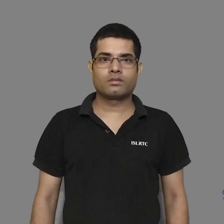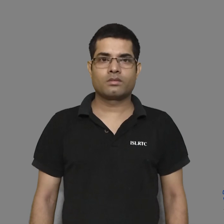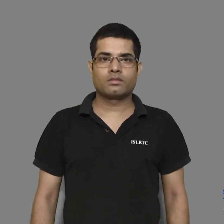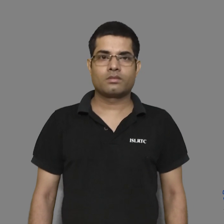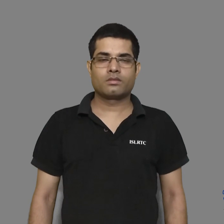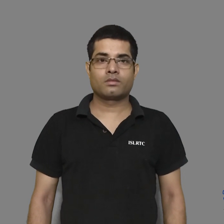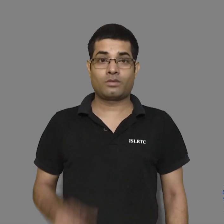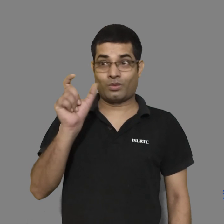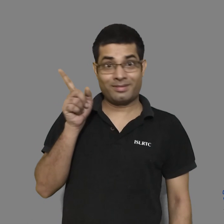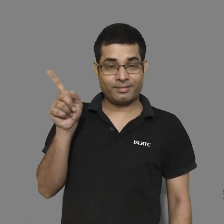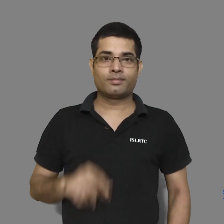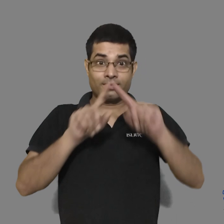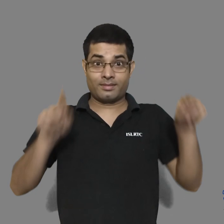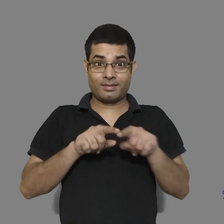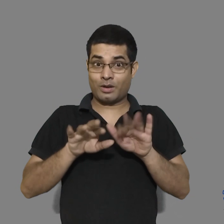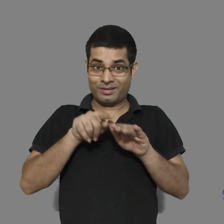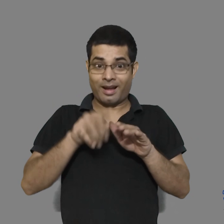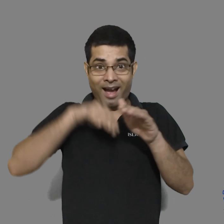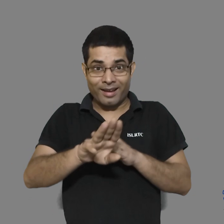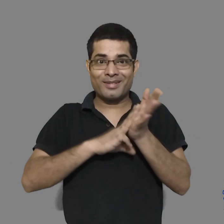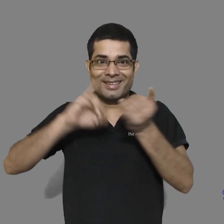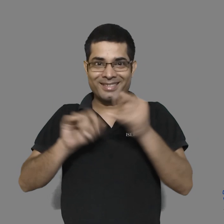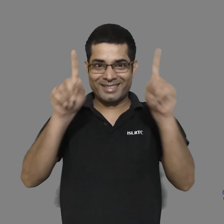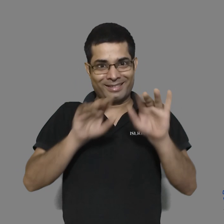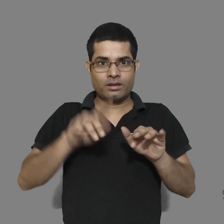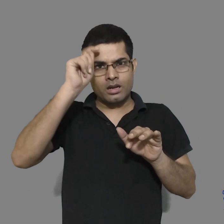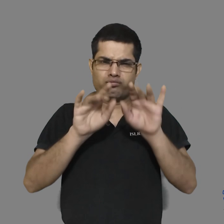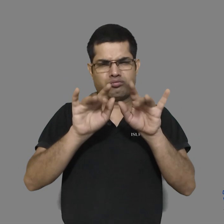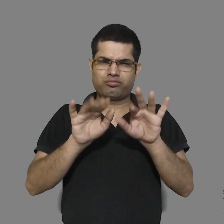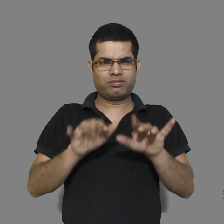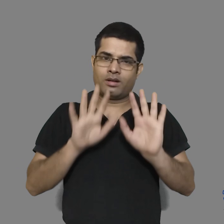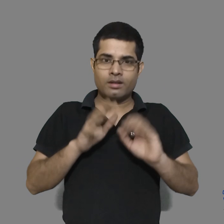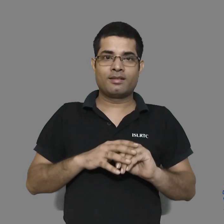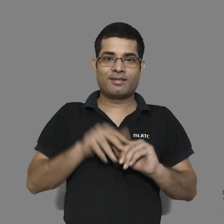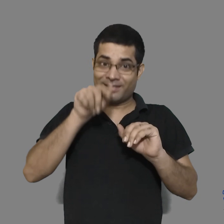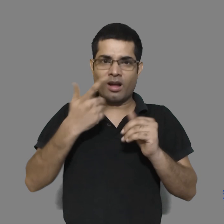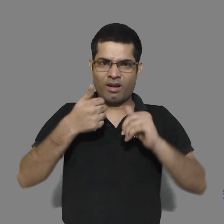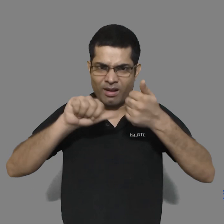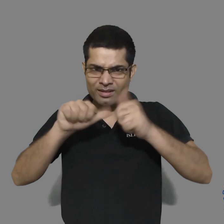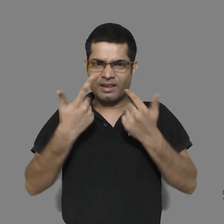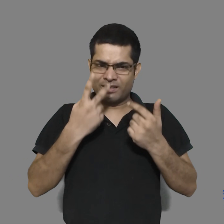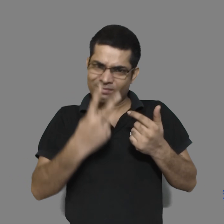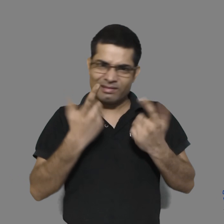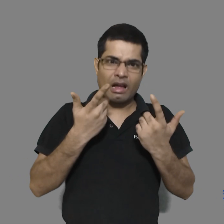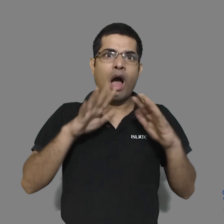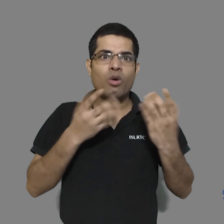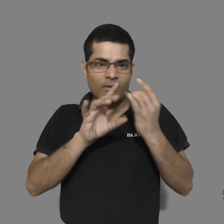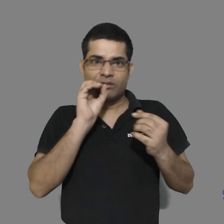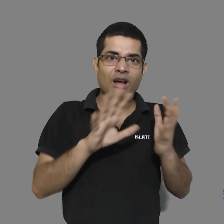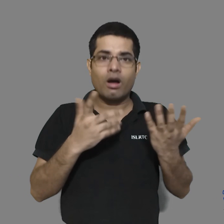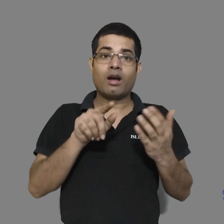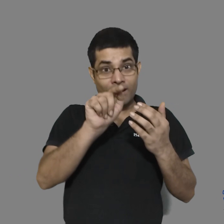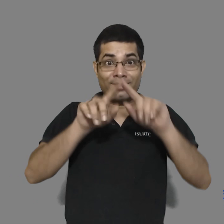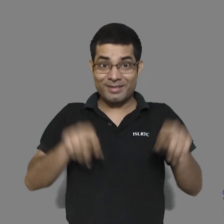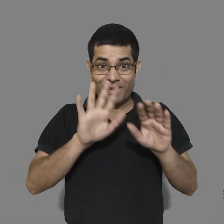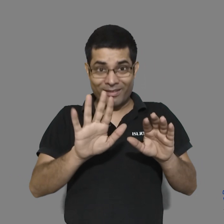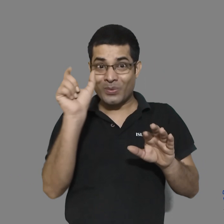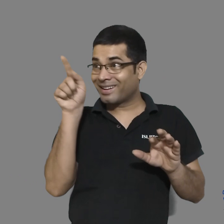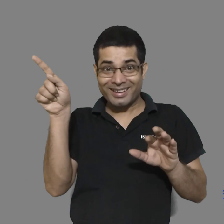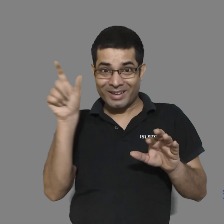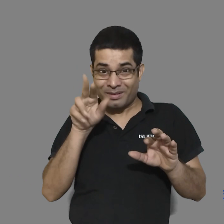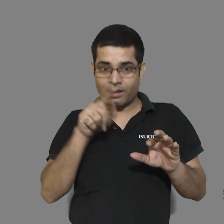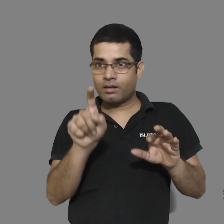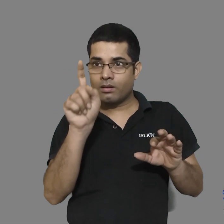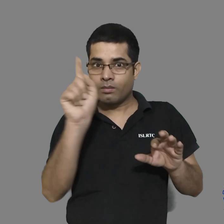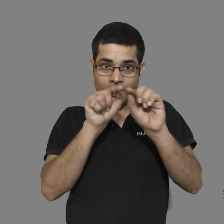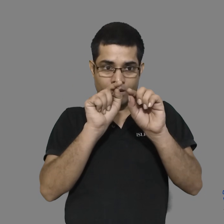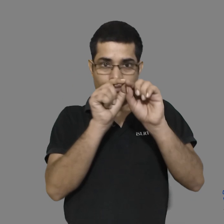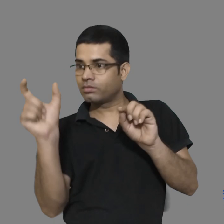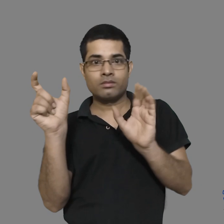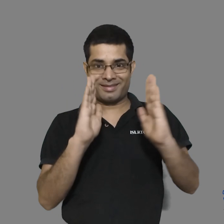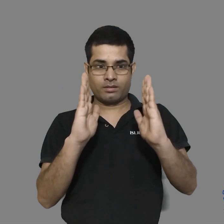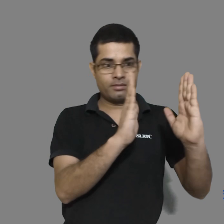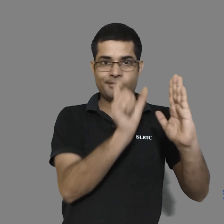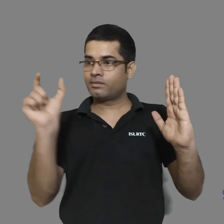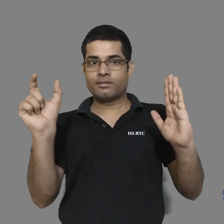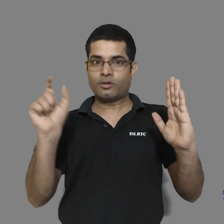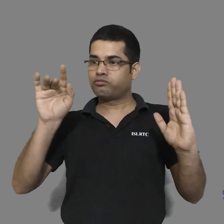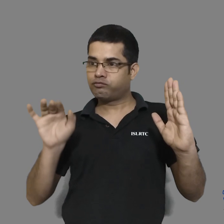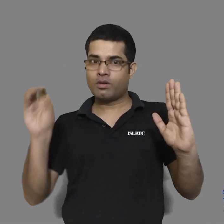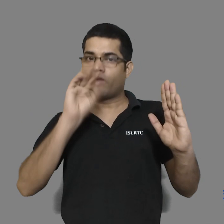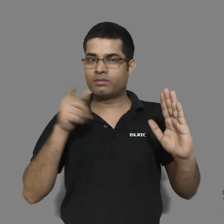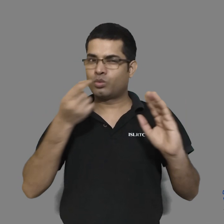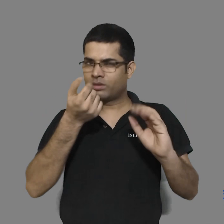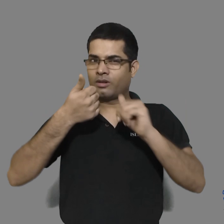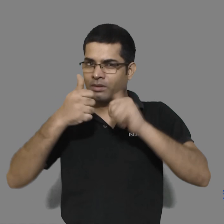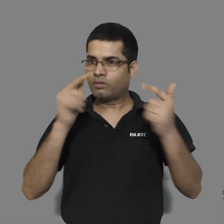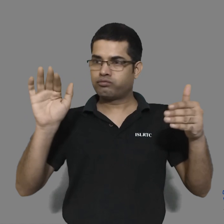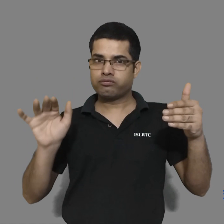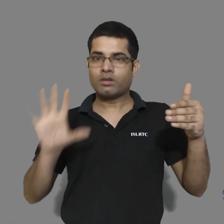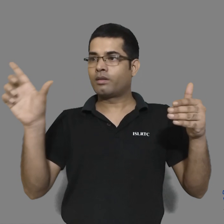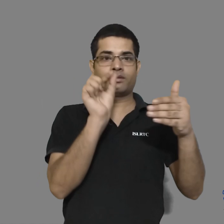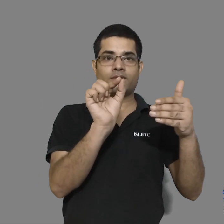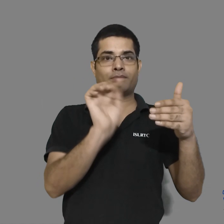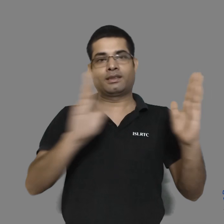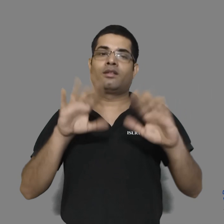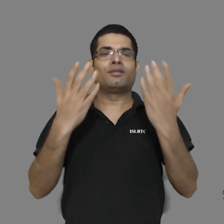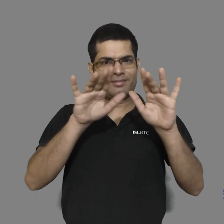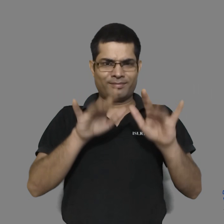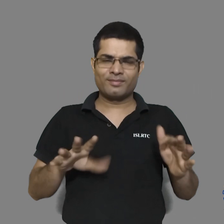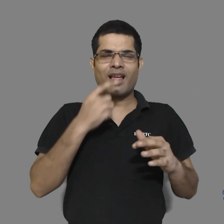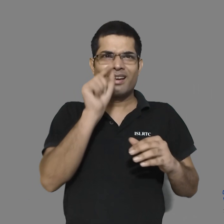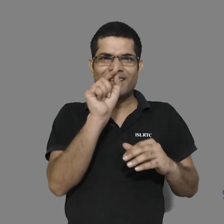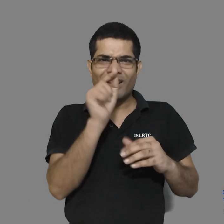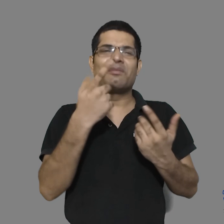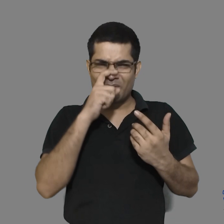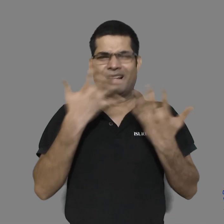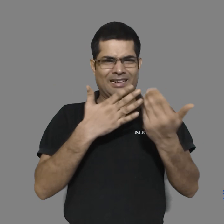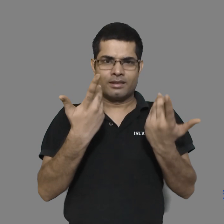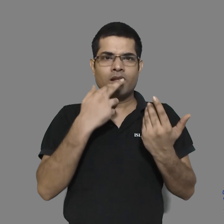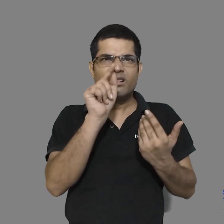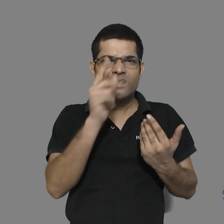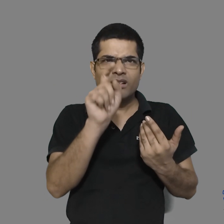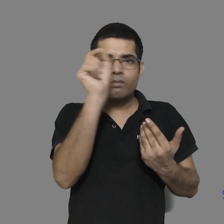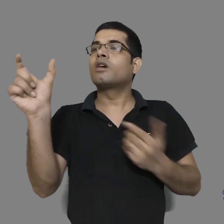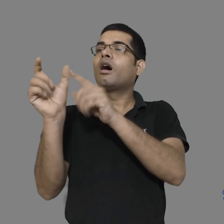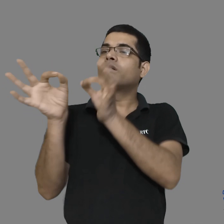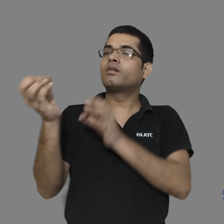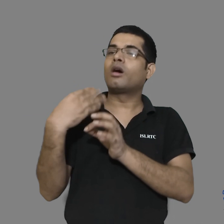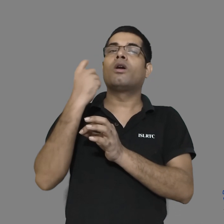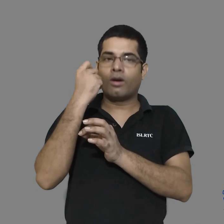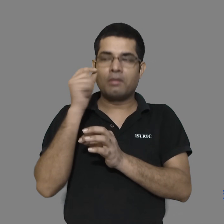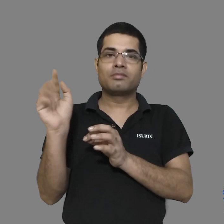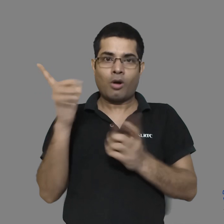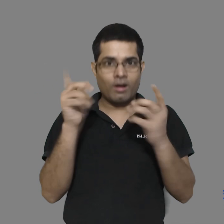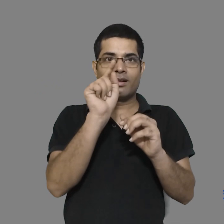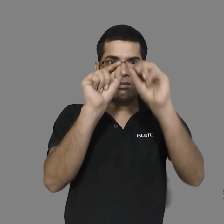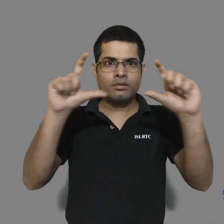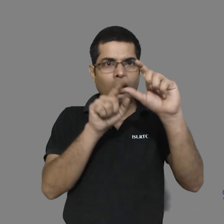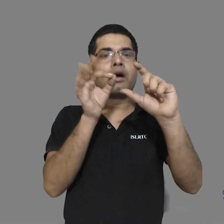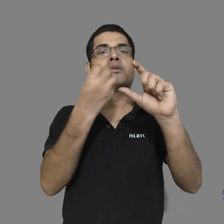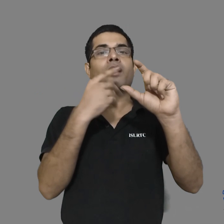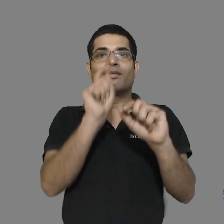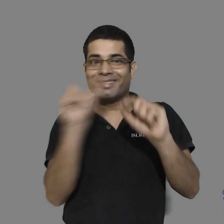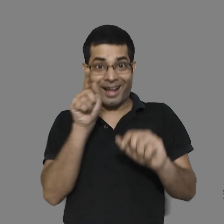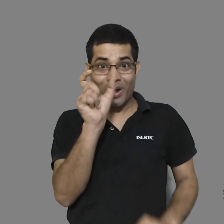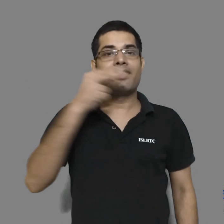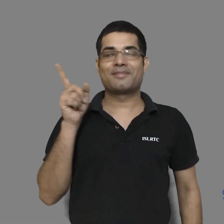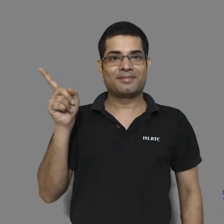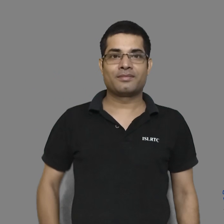Comment